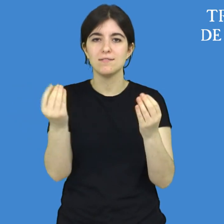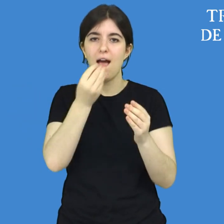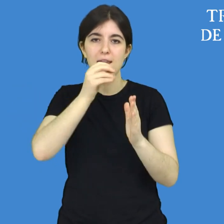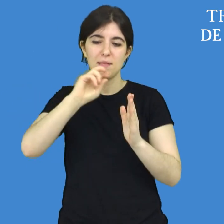comer